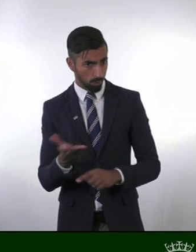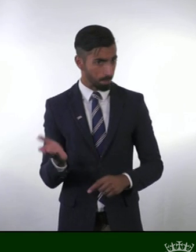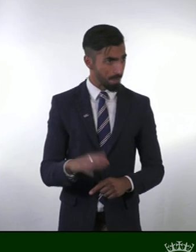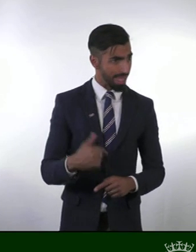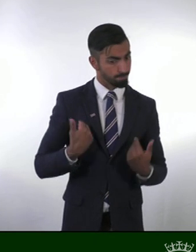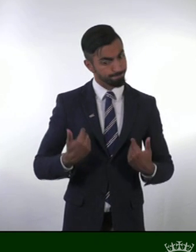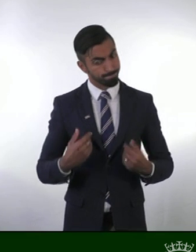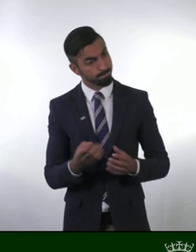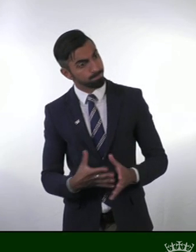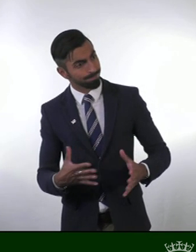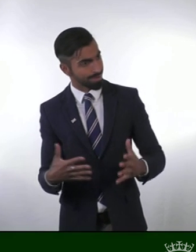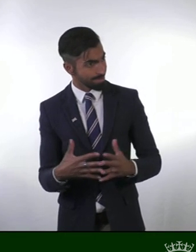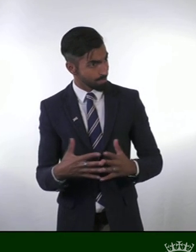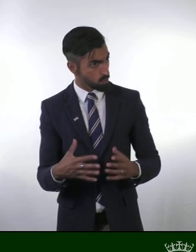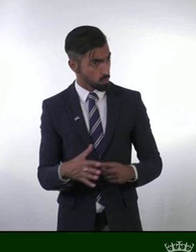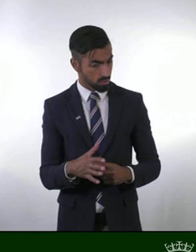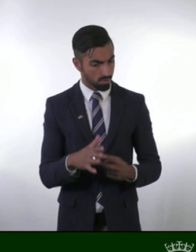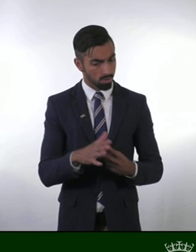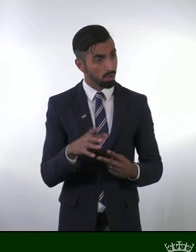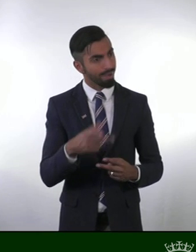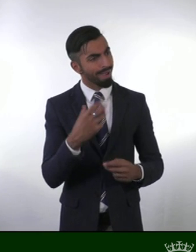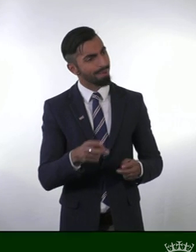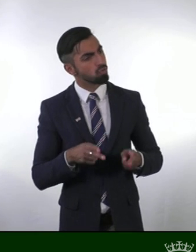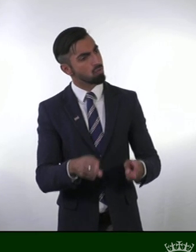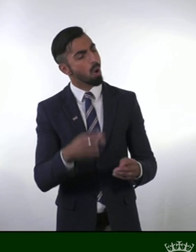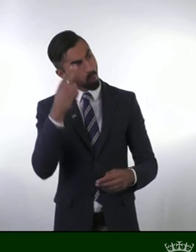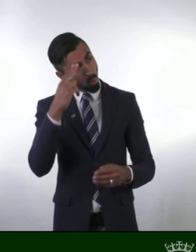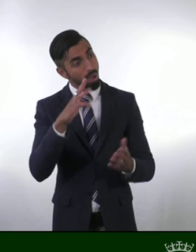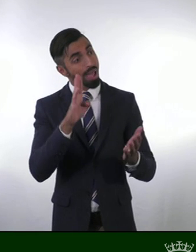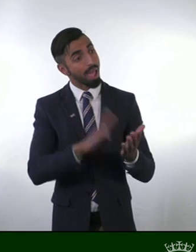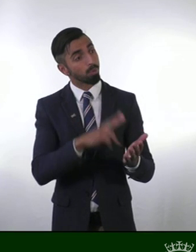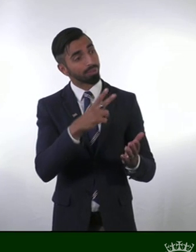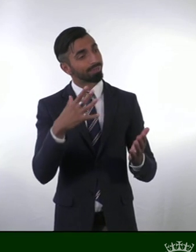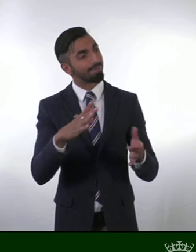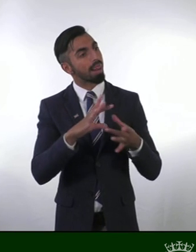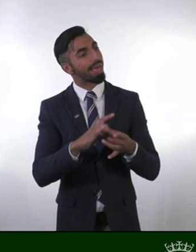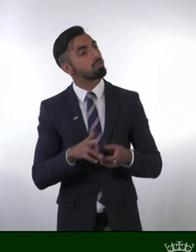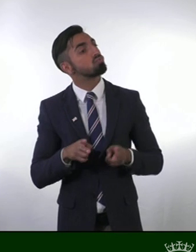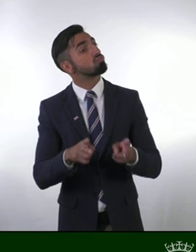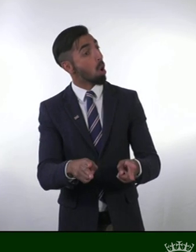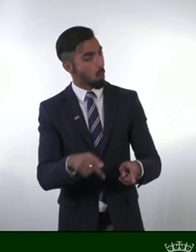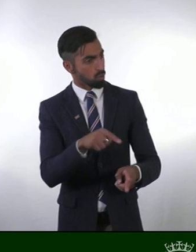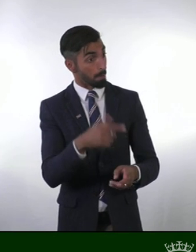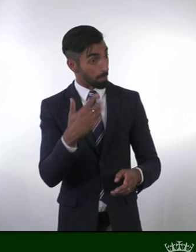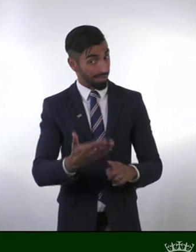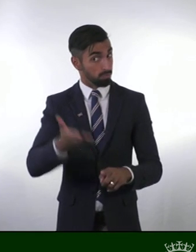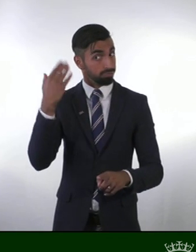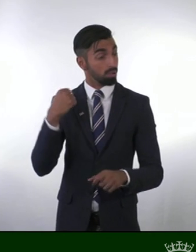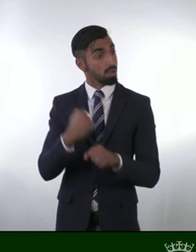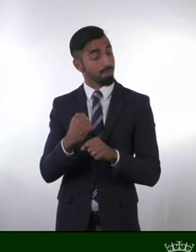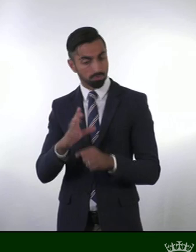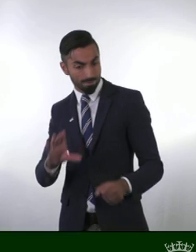Central to the issue locally is the M55 link road, a project that was fully funded but had an issue with some funding allocations.